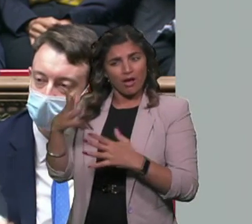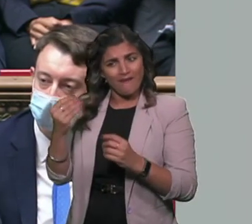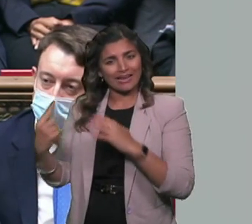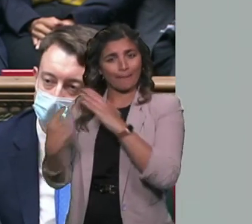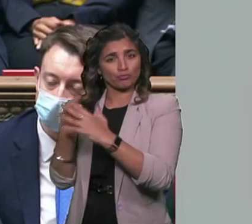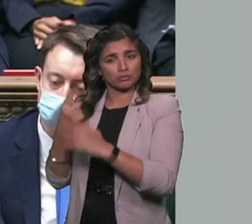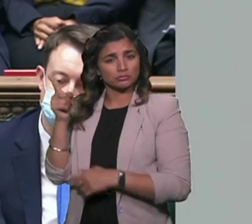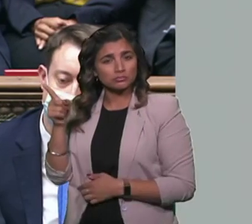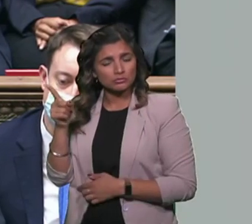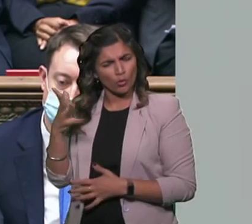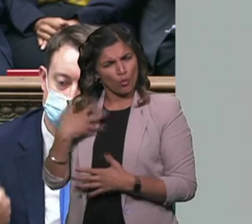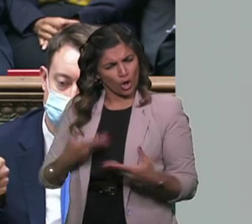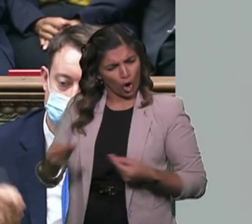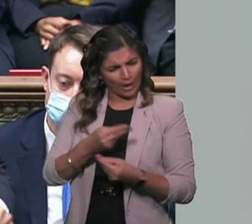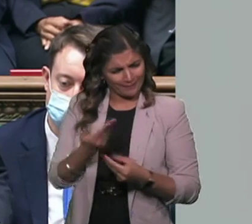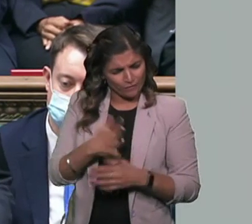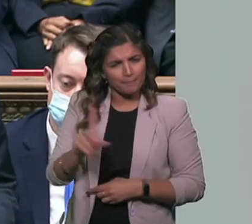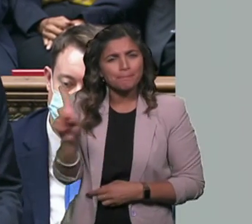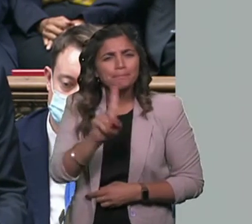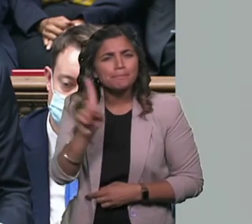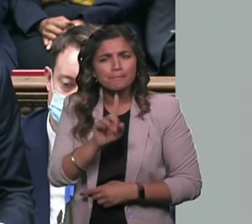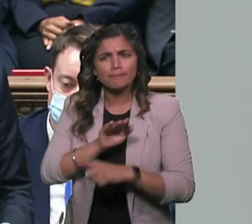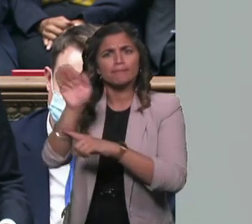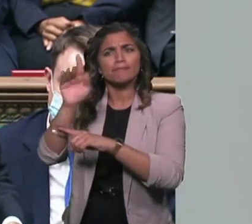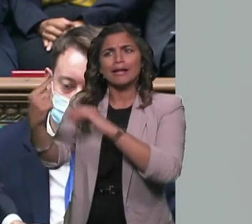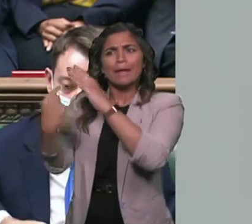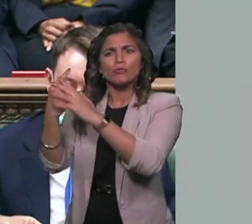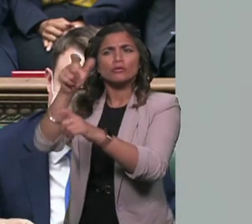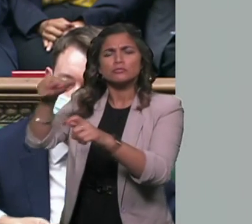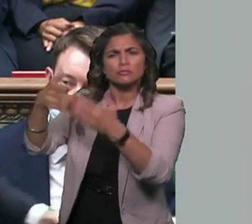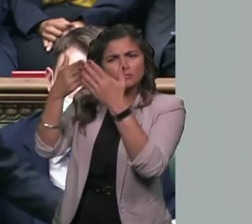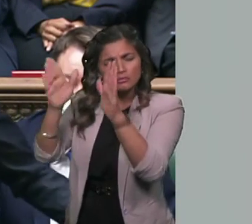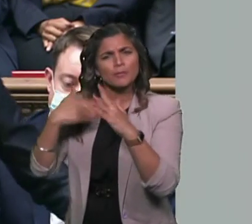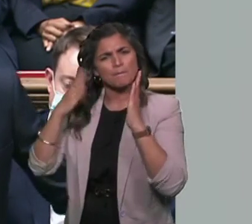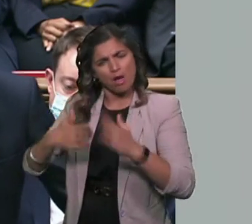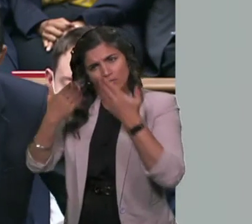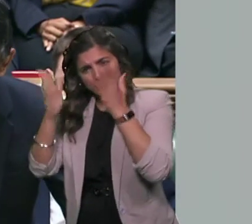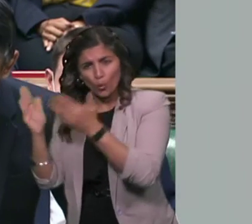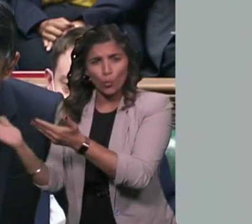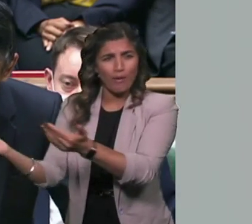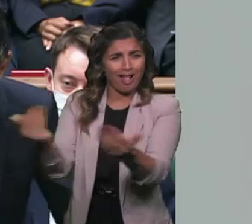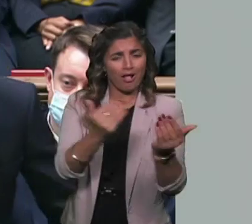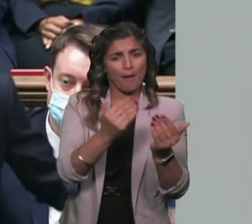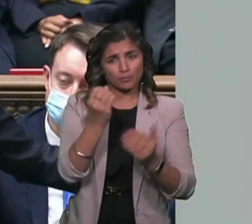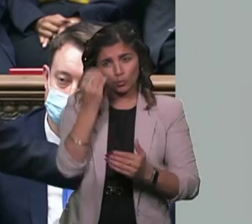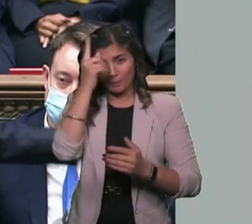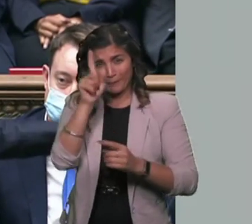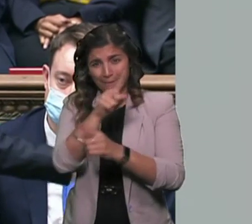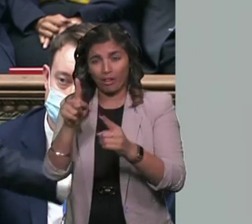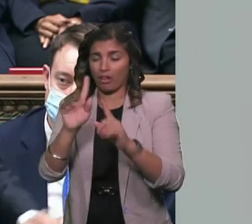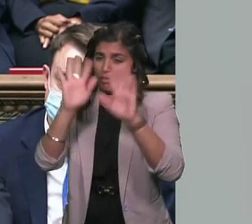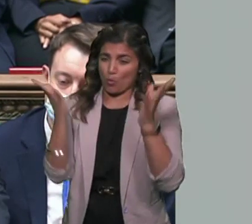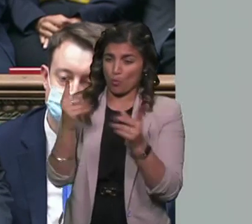So an economy built on innovation must be open and attractive to the best and brightest minds.